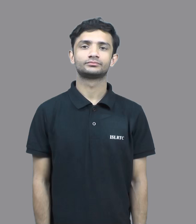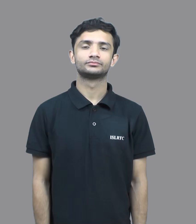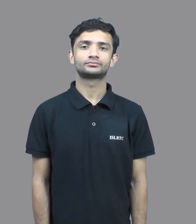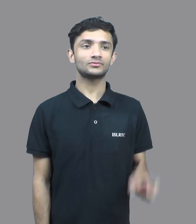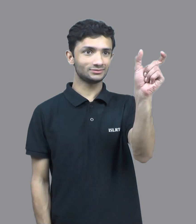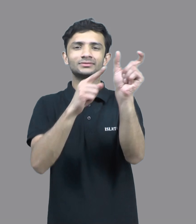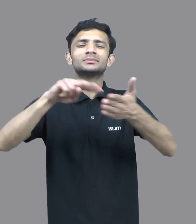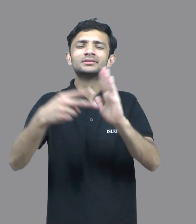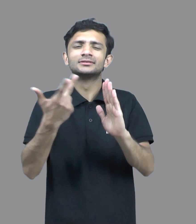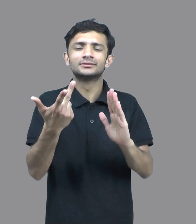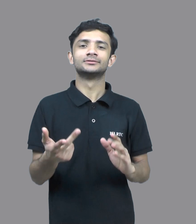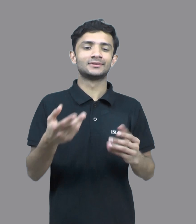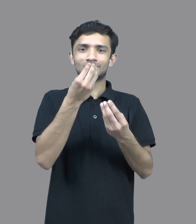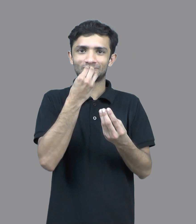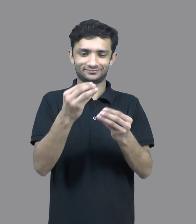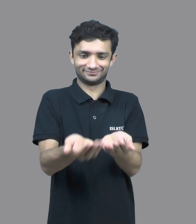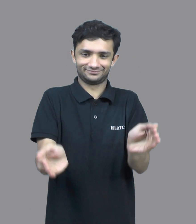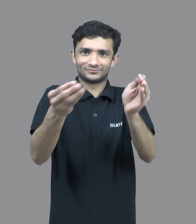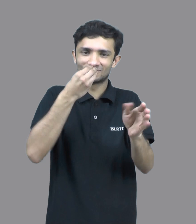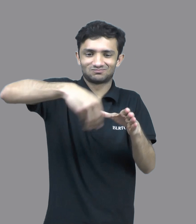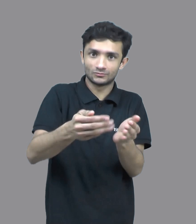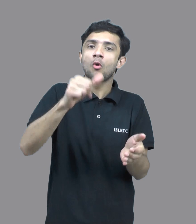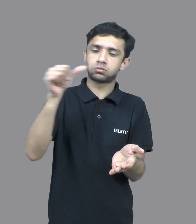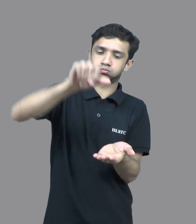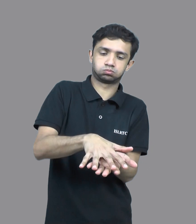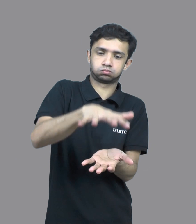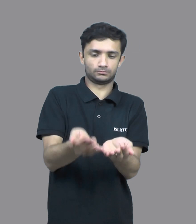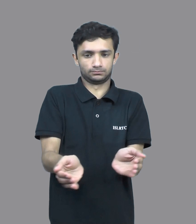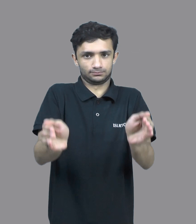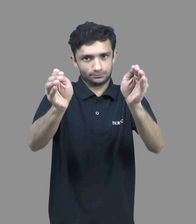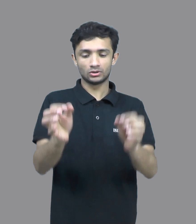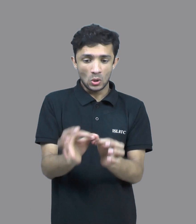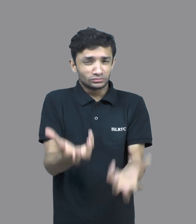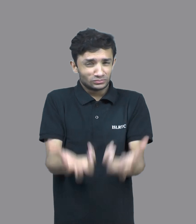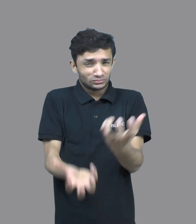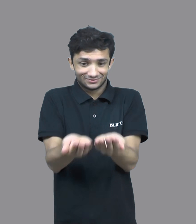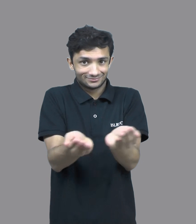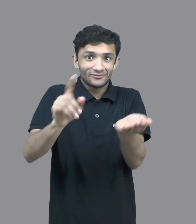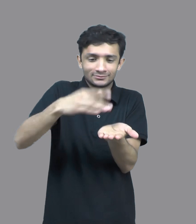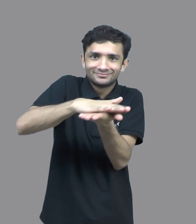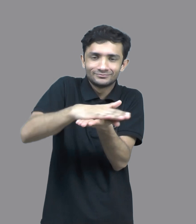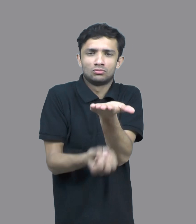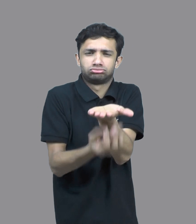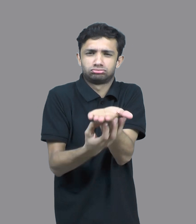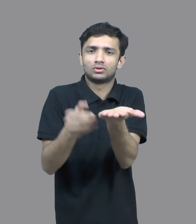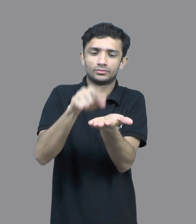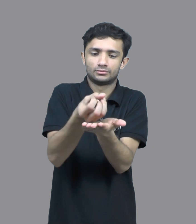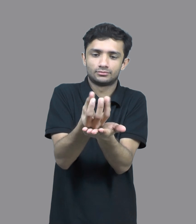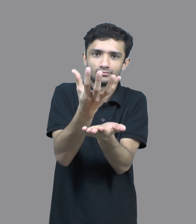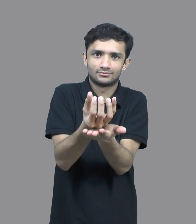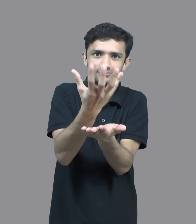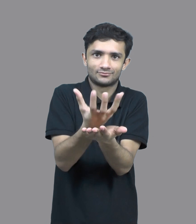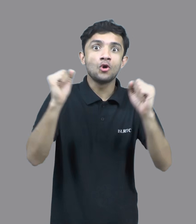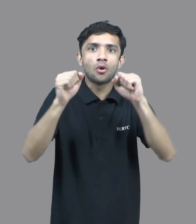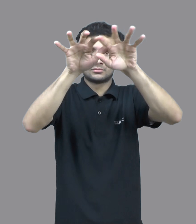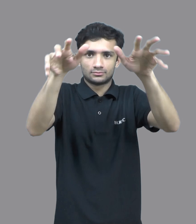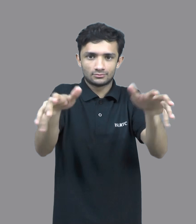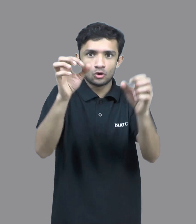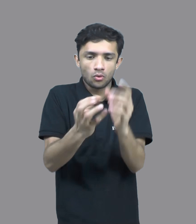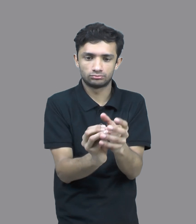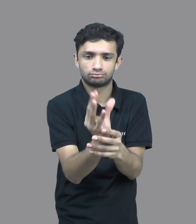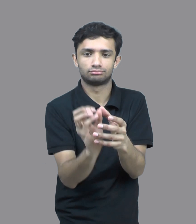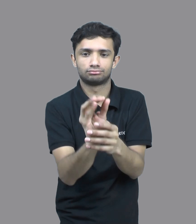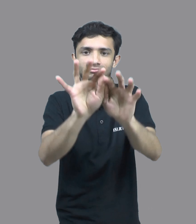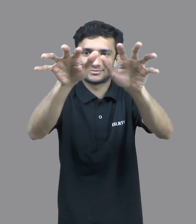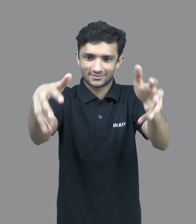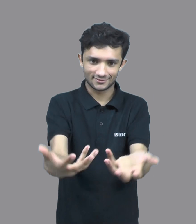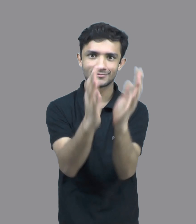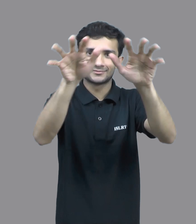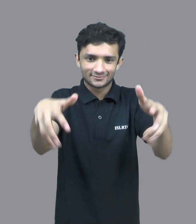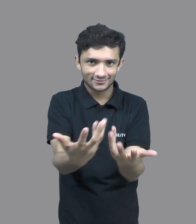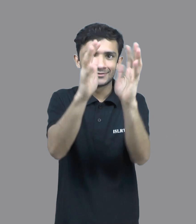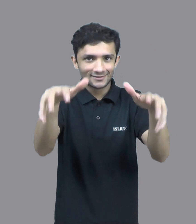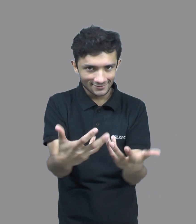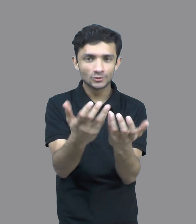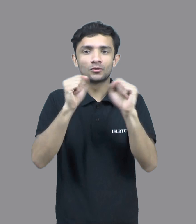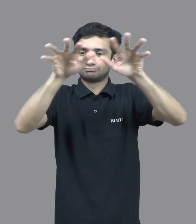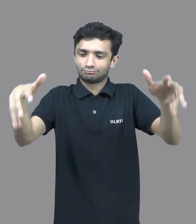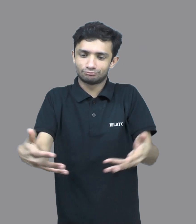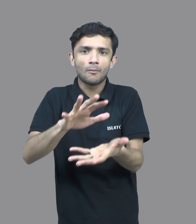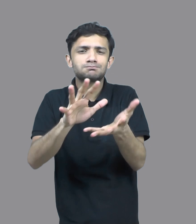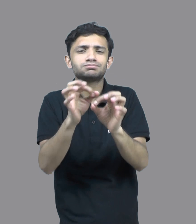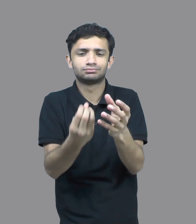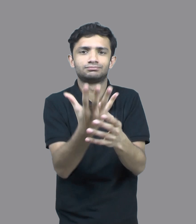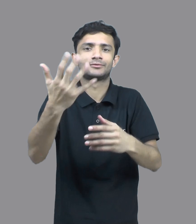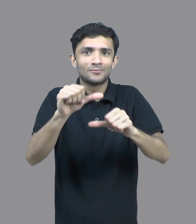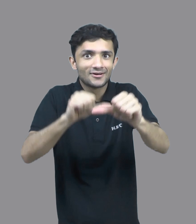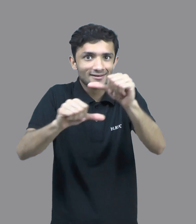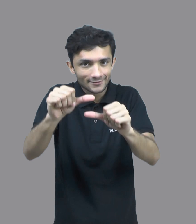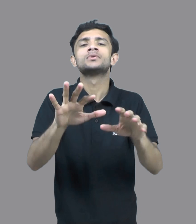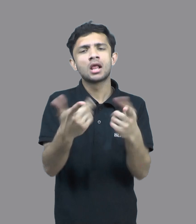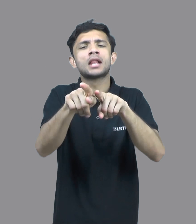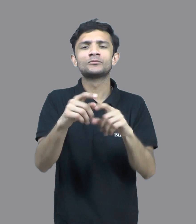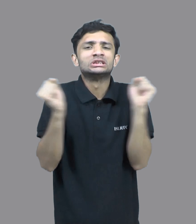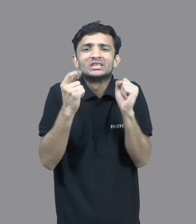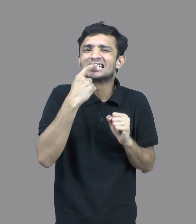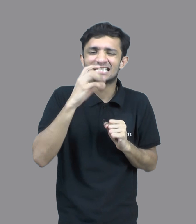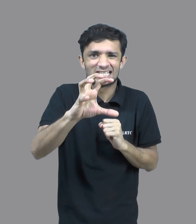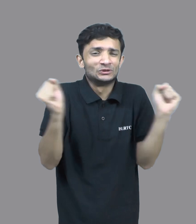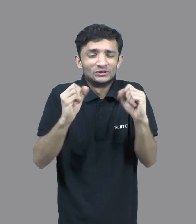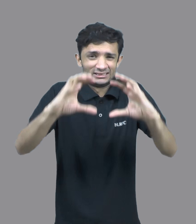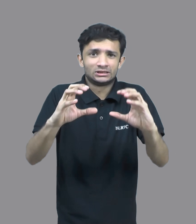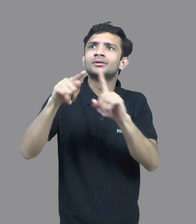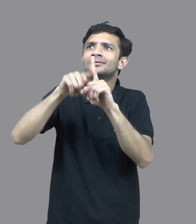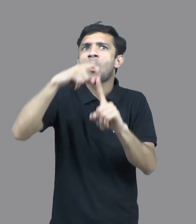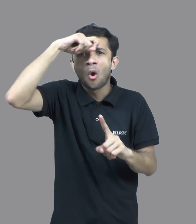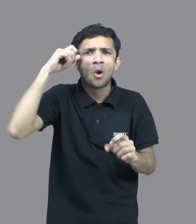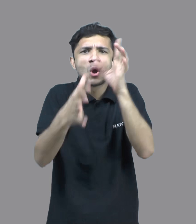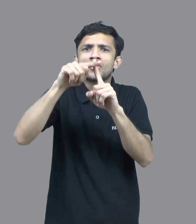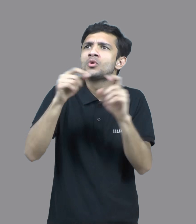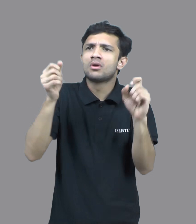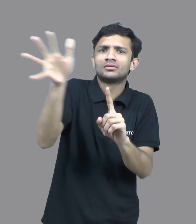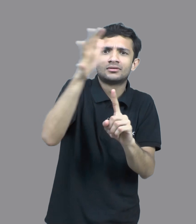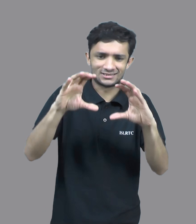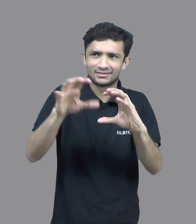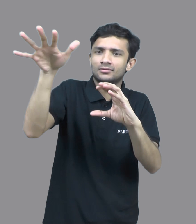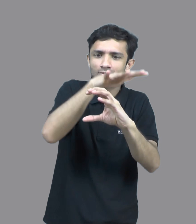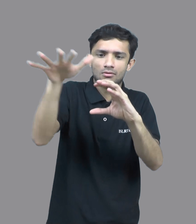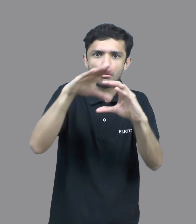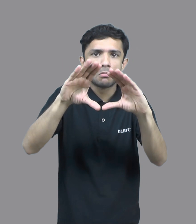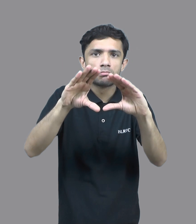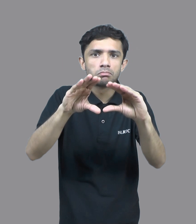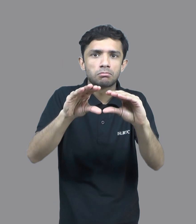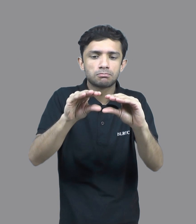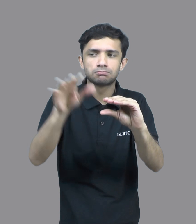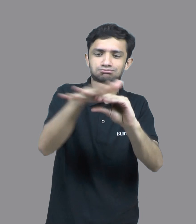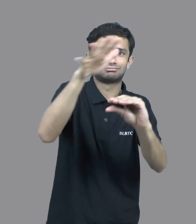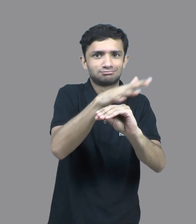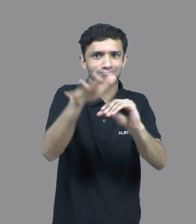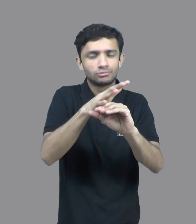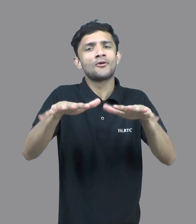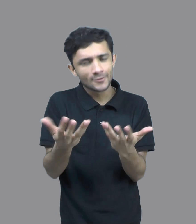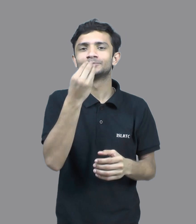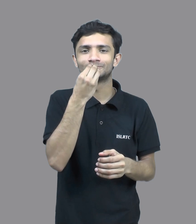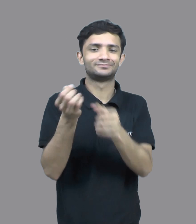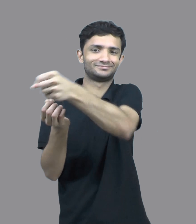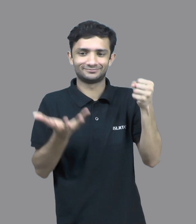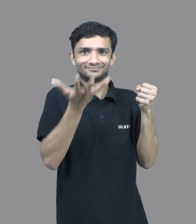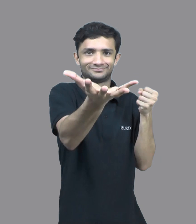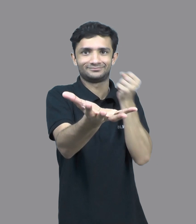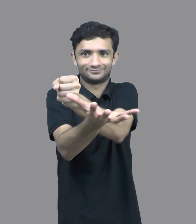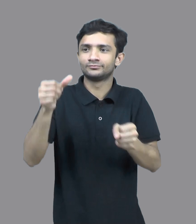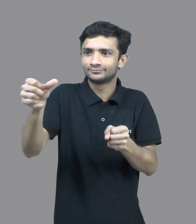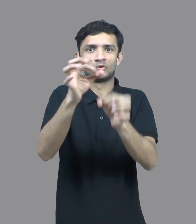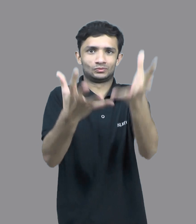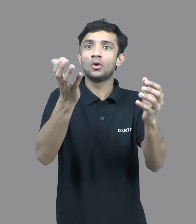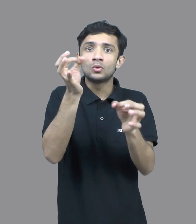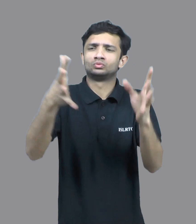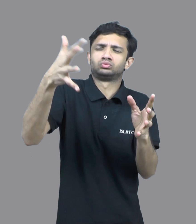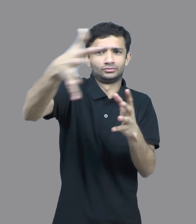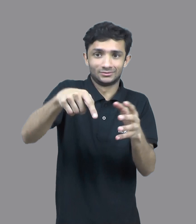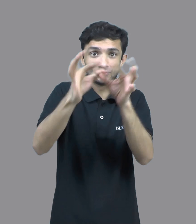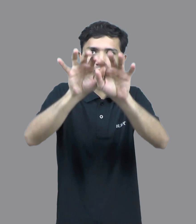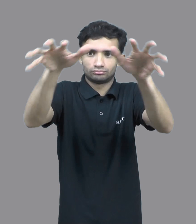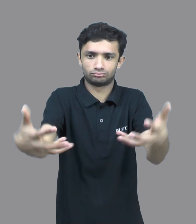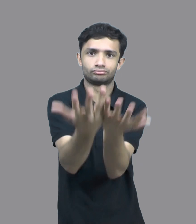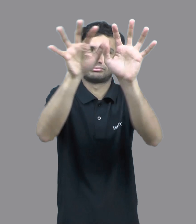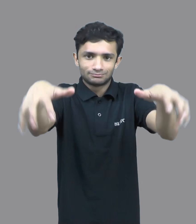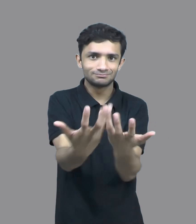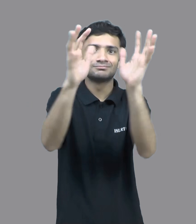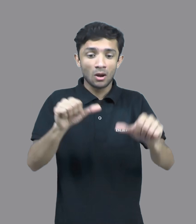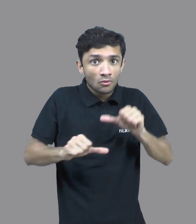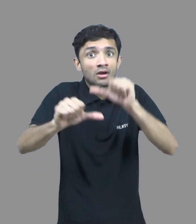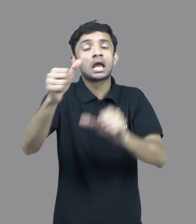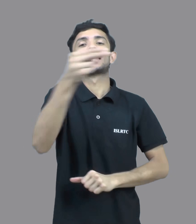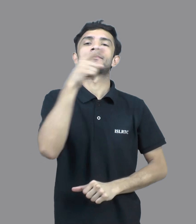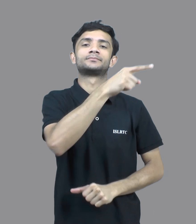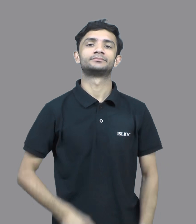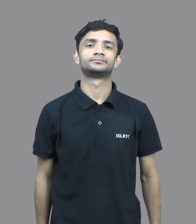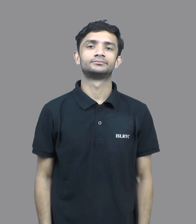Convection